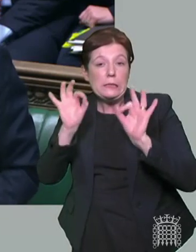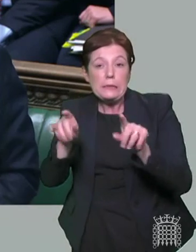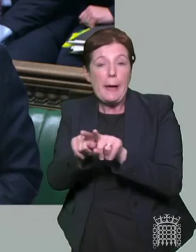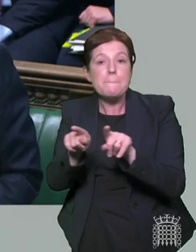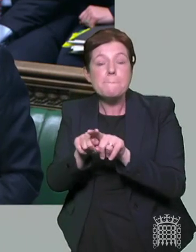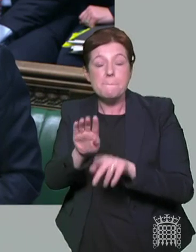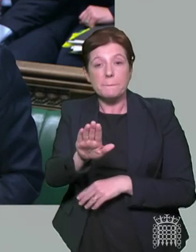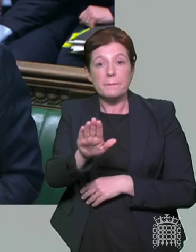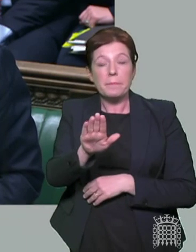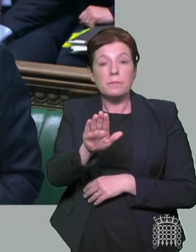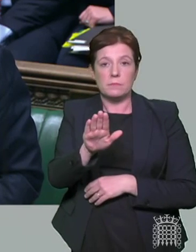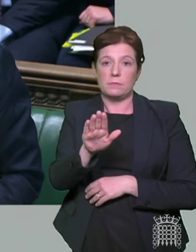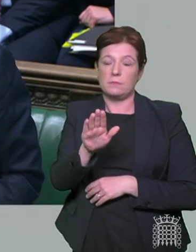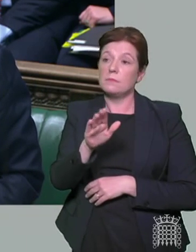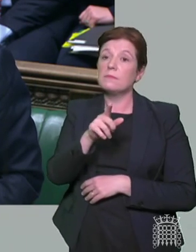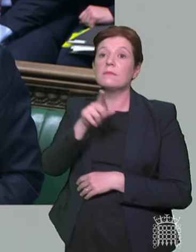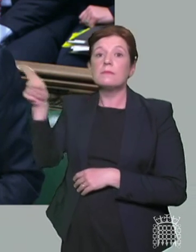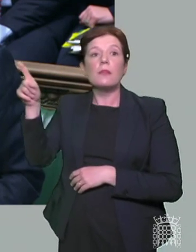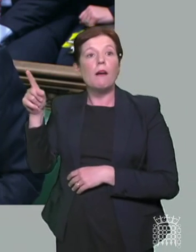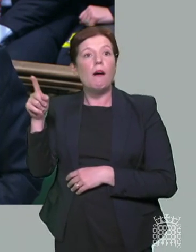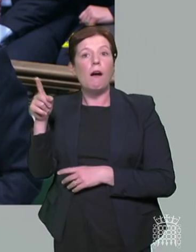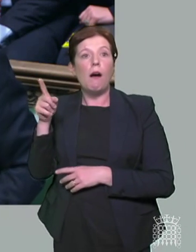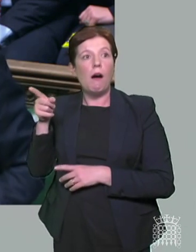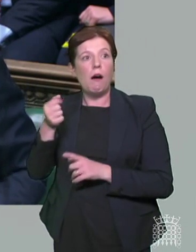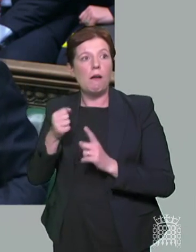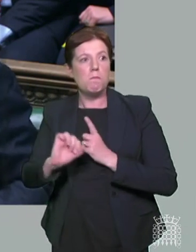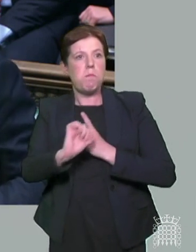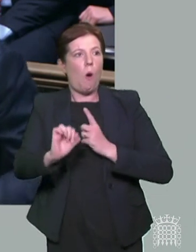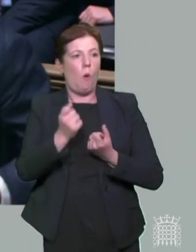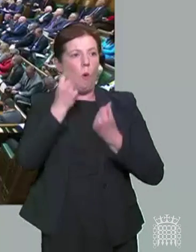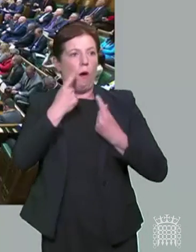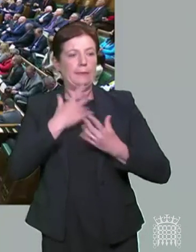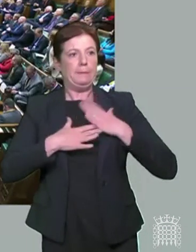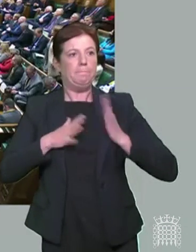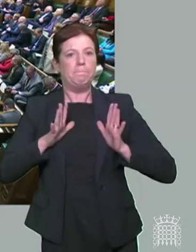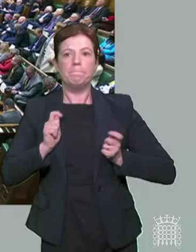I hope that that will have a chilling effect on their current appalling conduct.